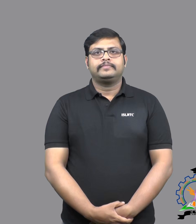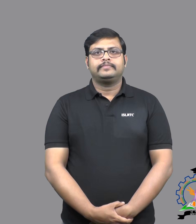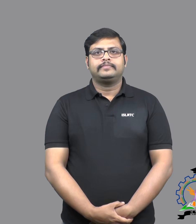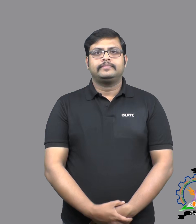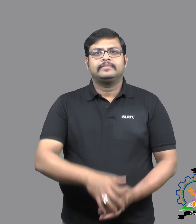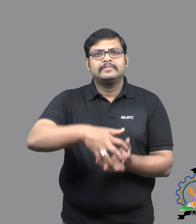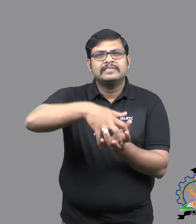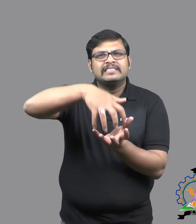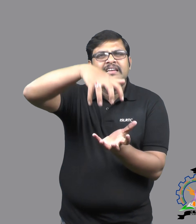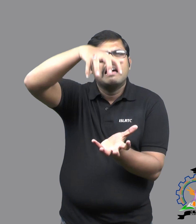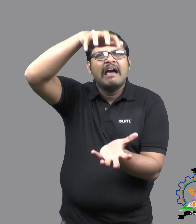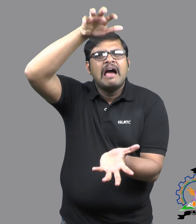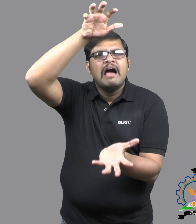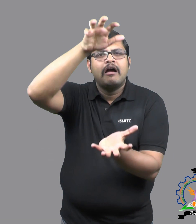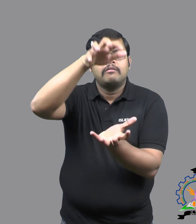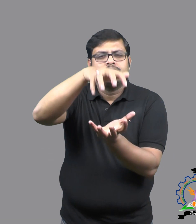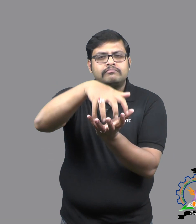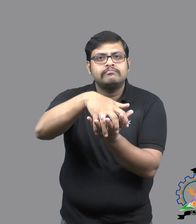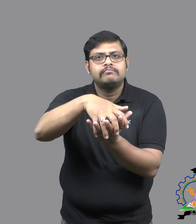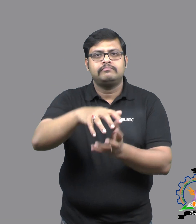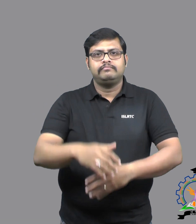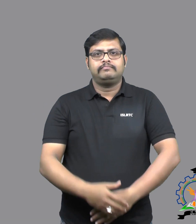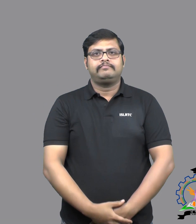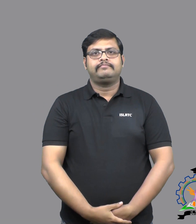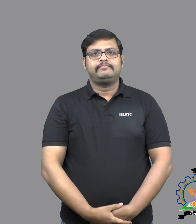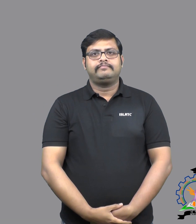Hippopotamus